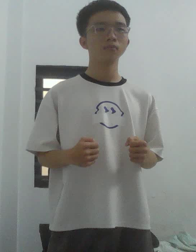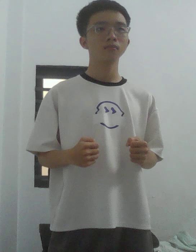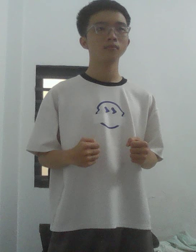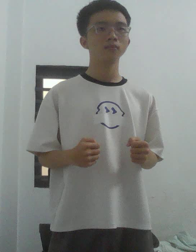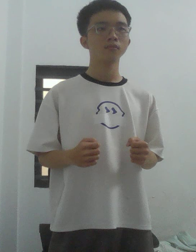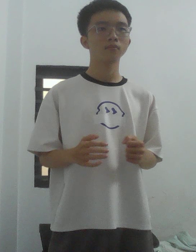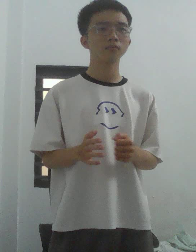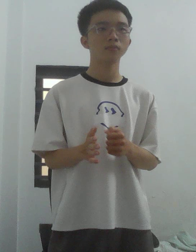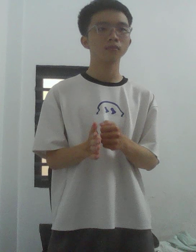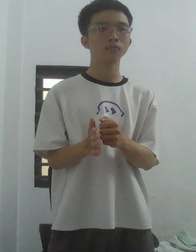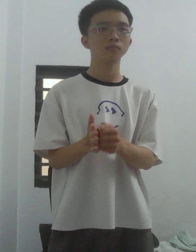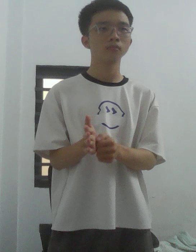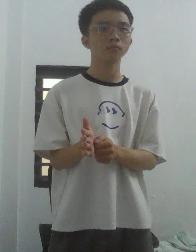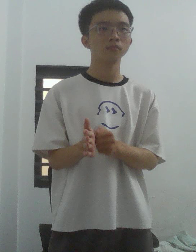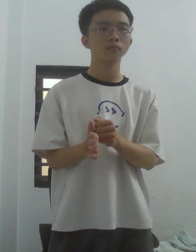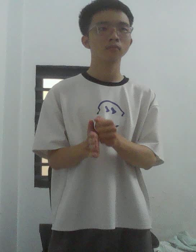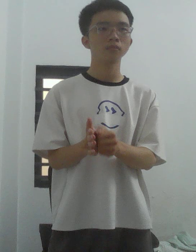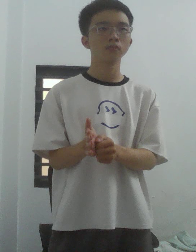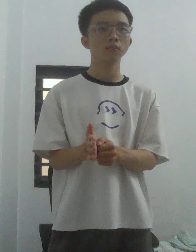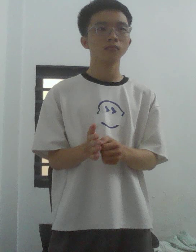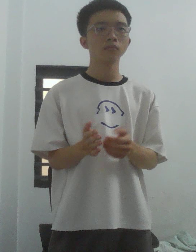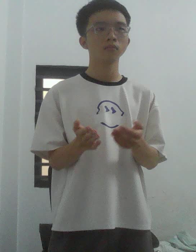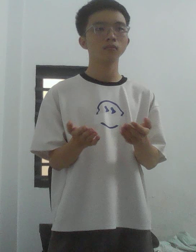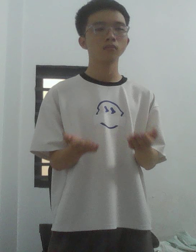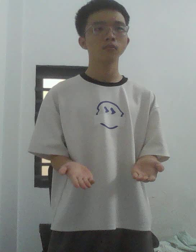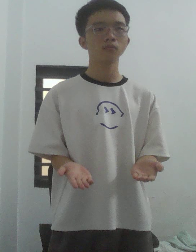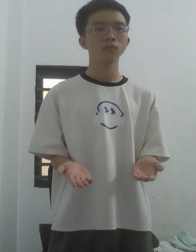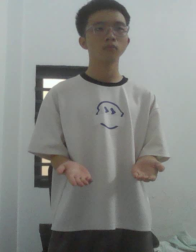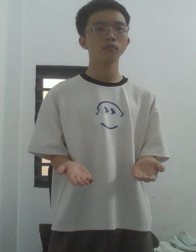thang nay